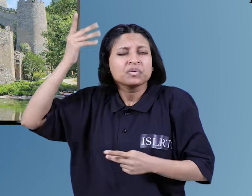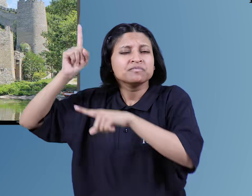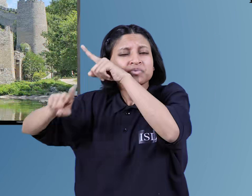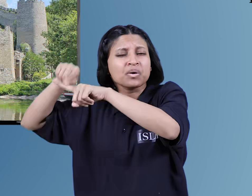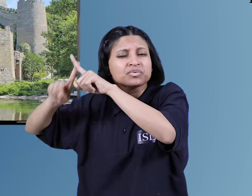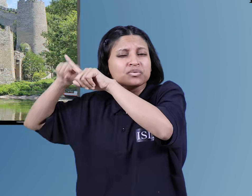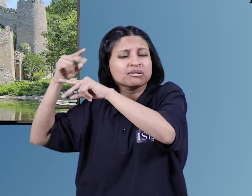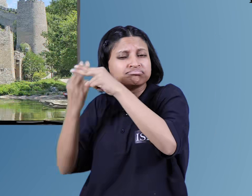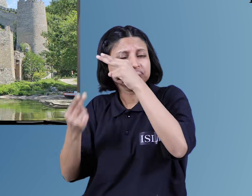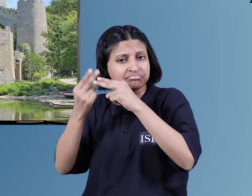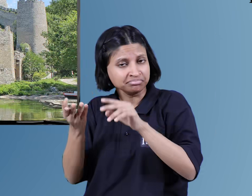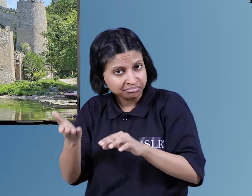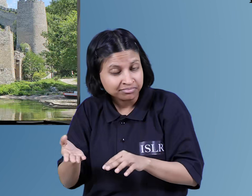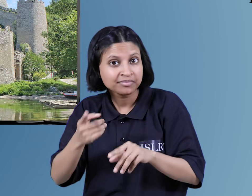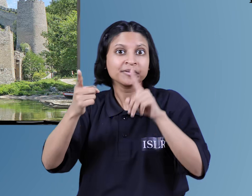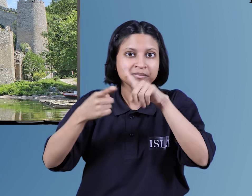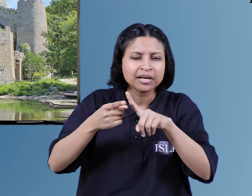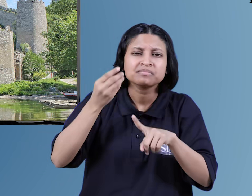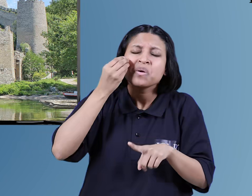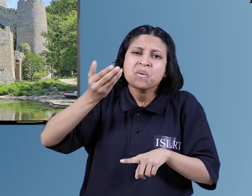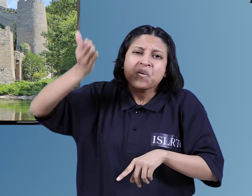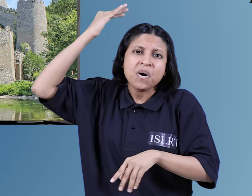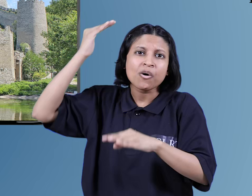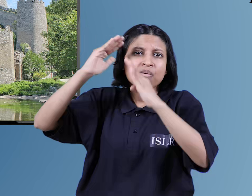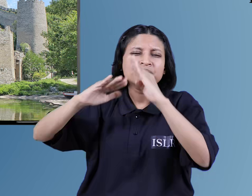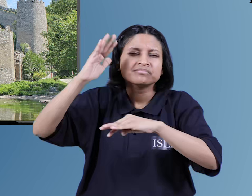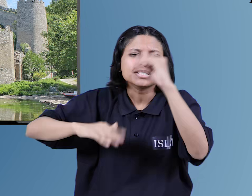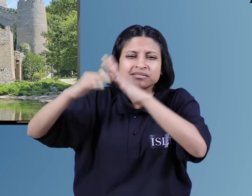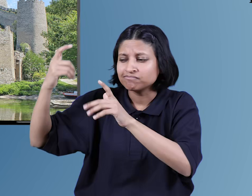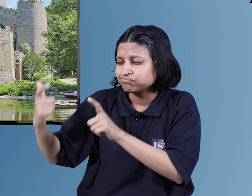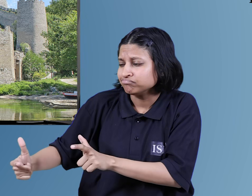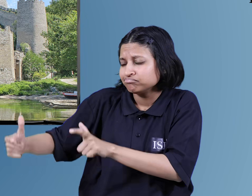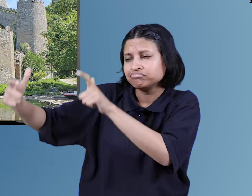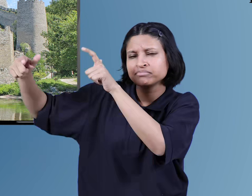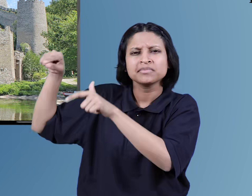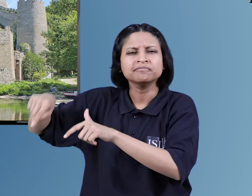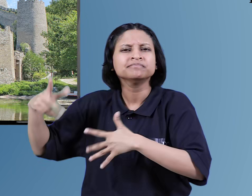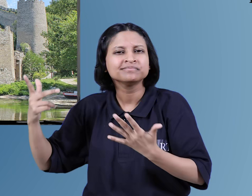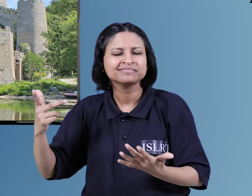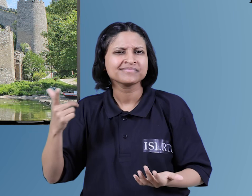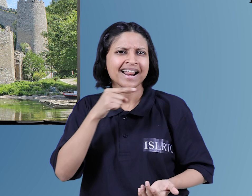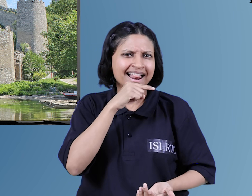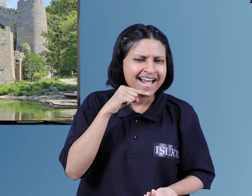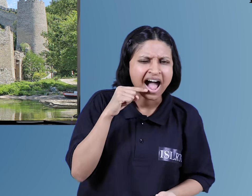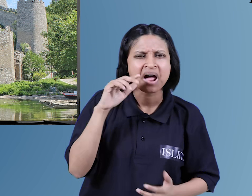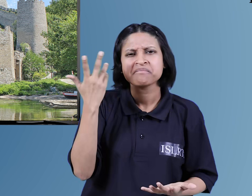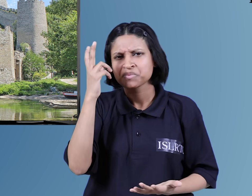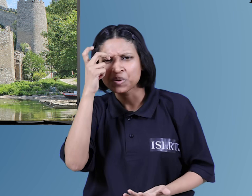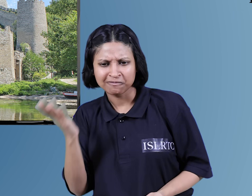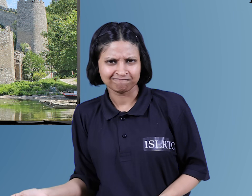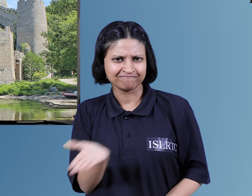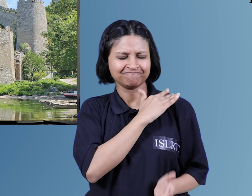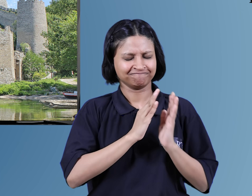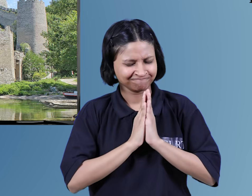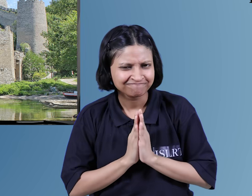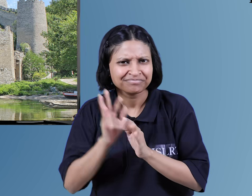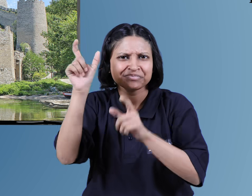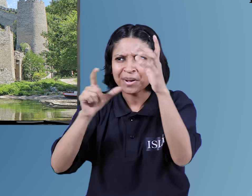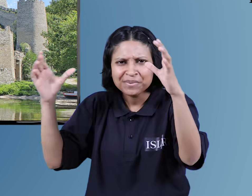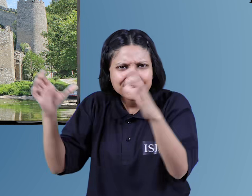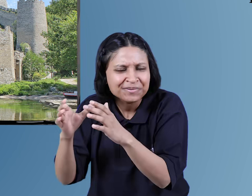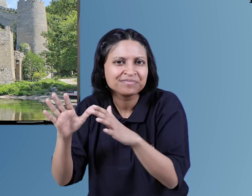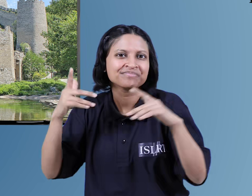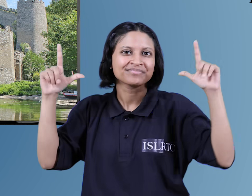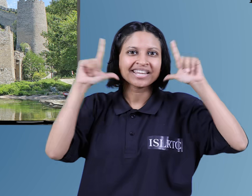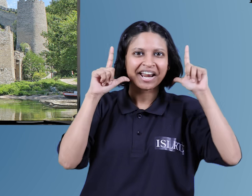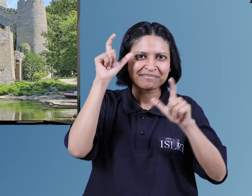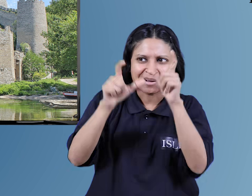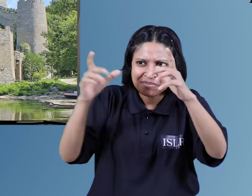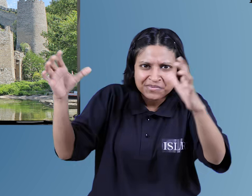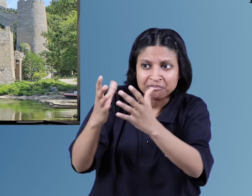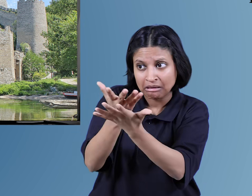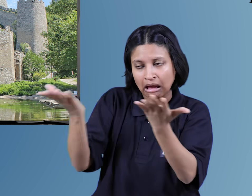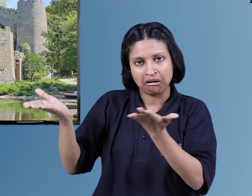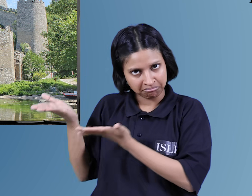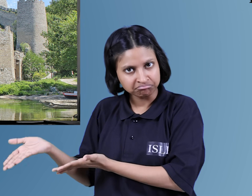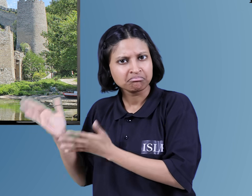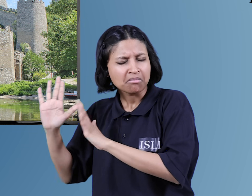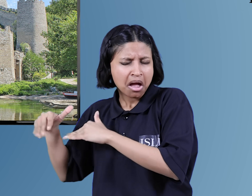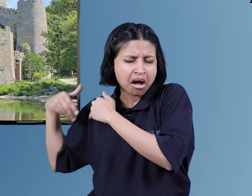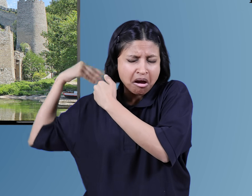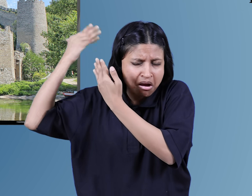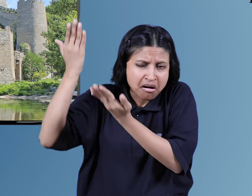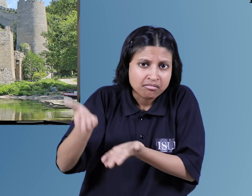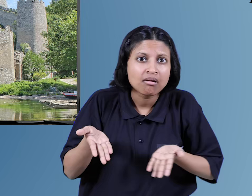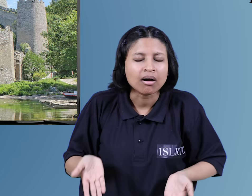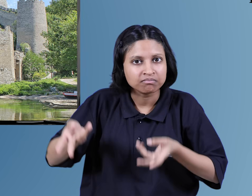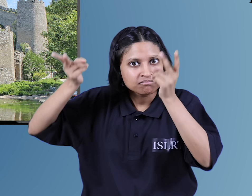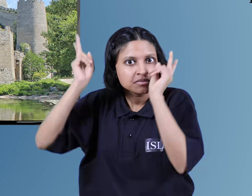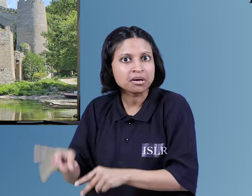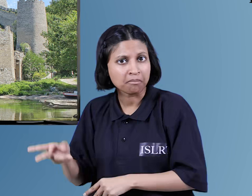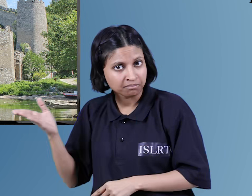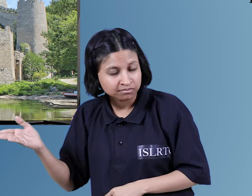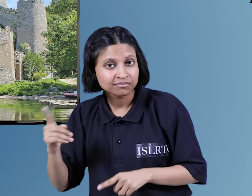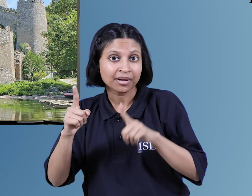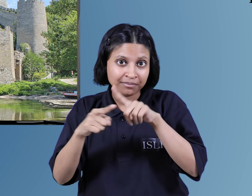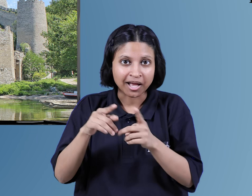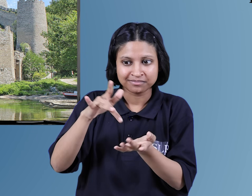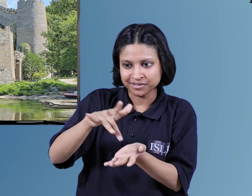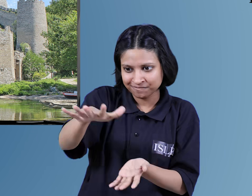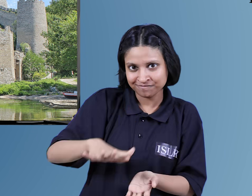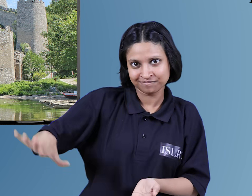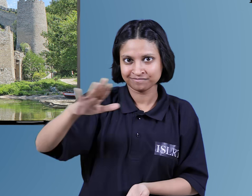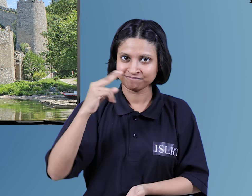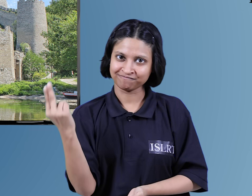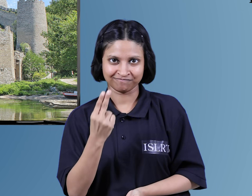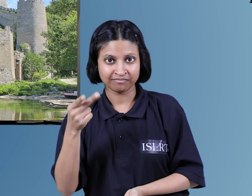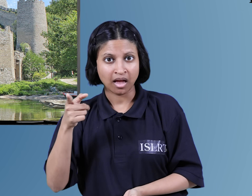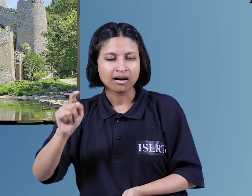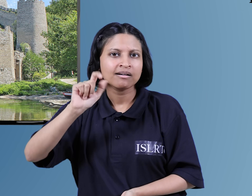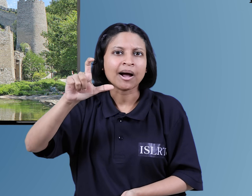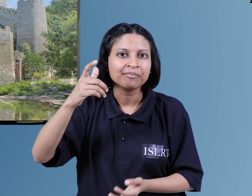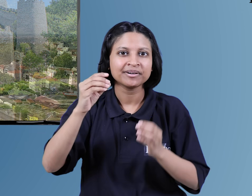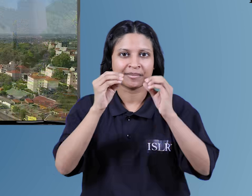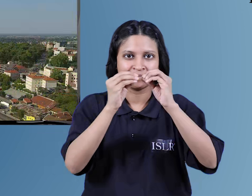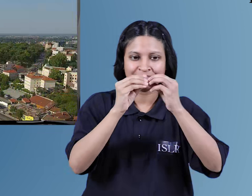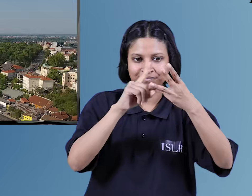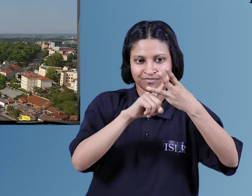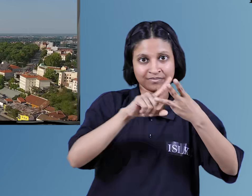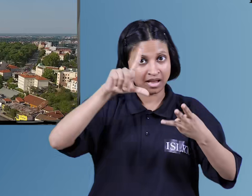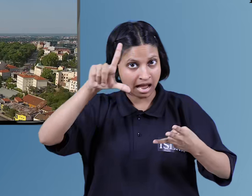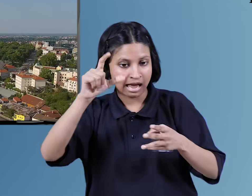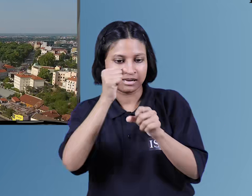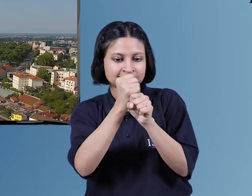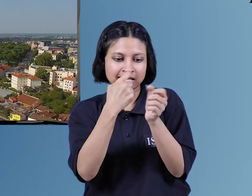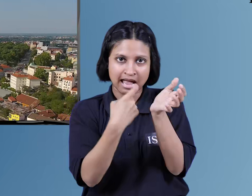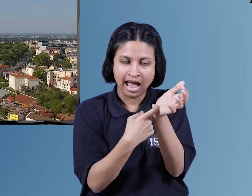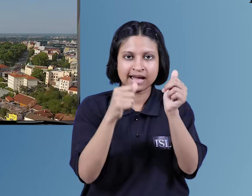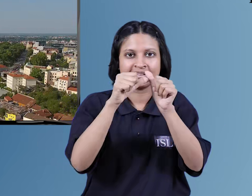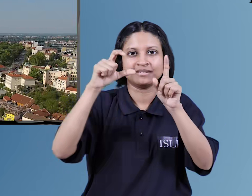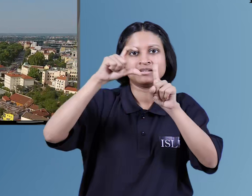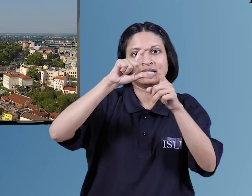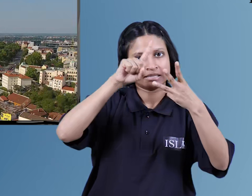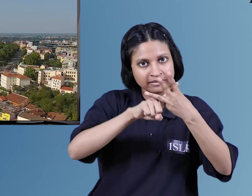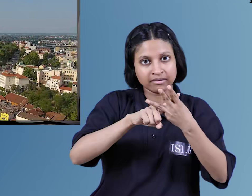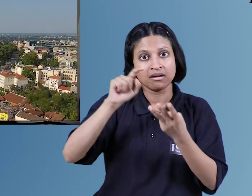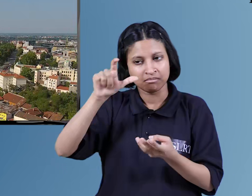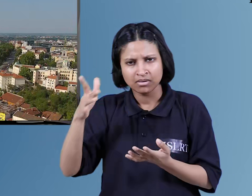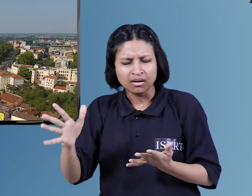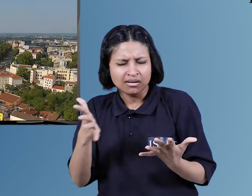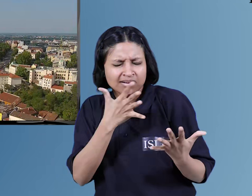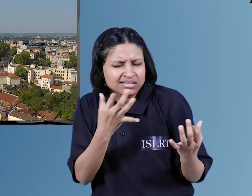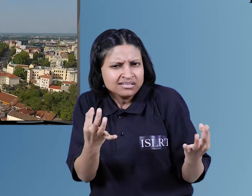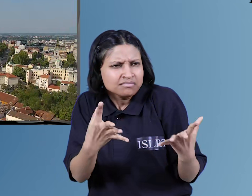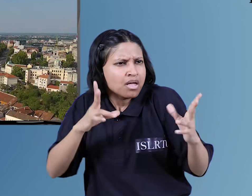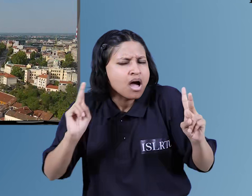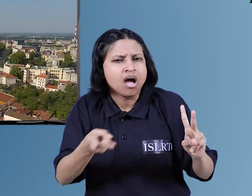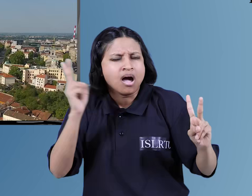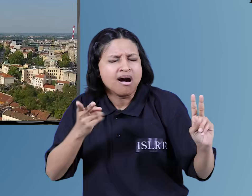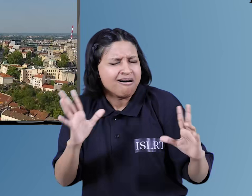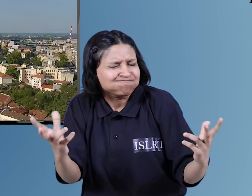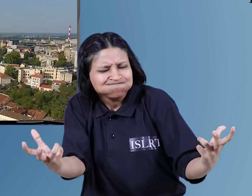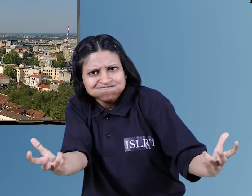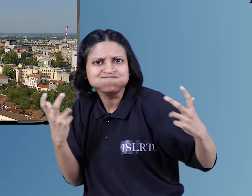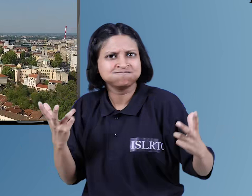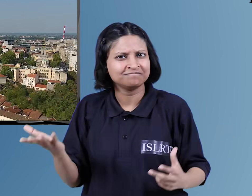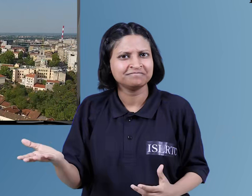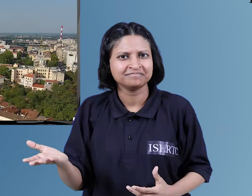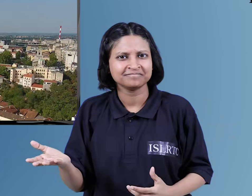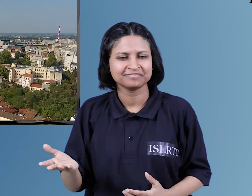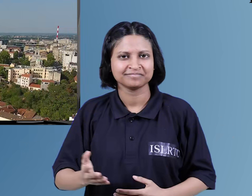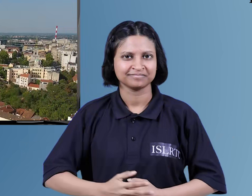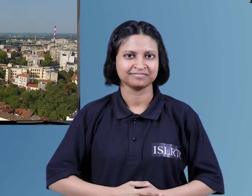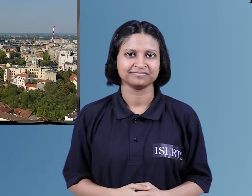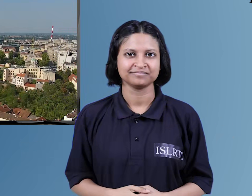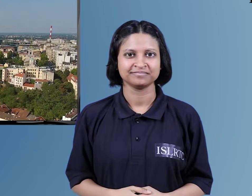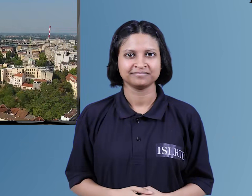known for its history, medieval monasteries, and the vibrant capital, Belgrade.